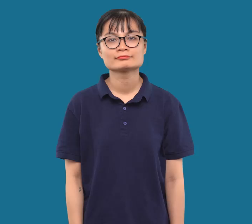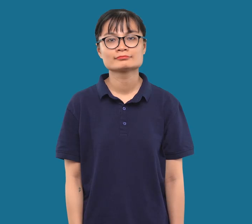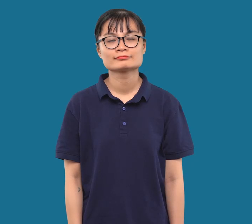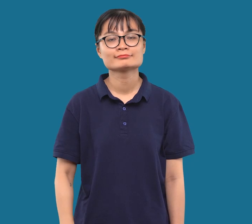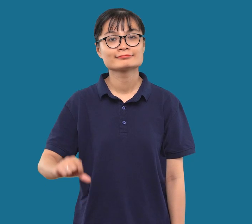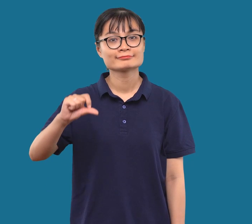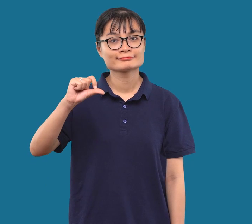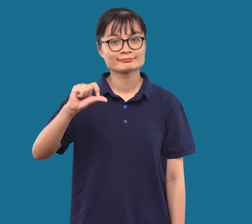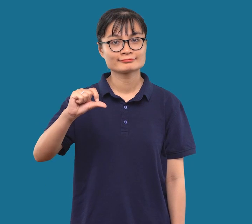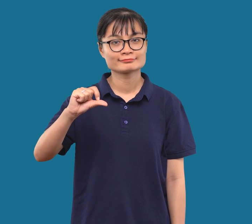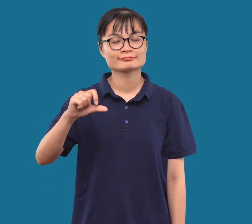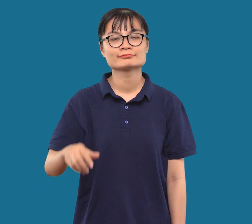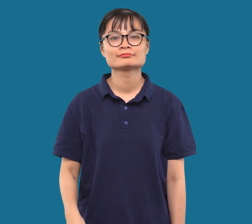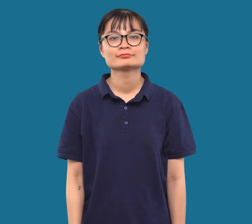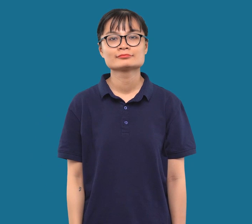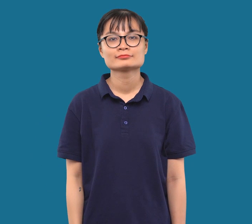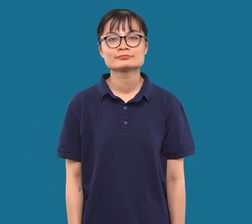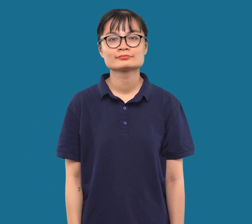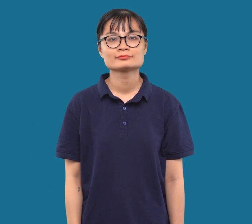s